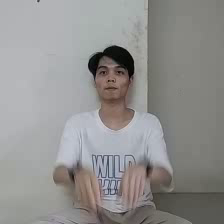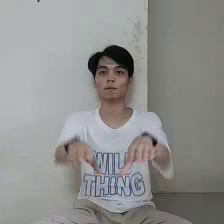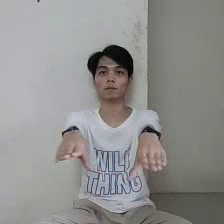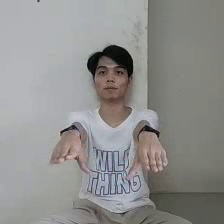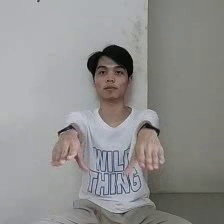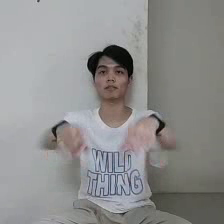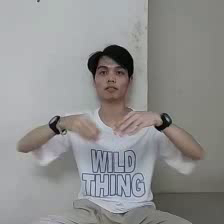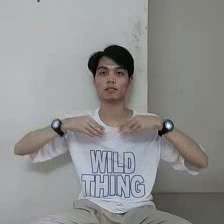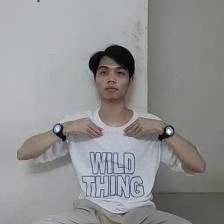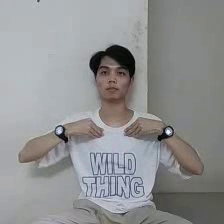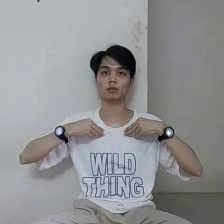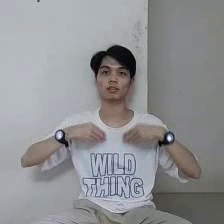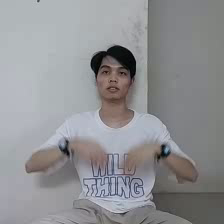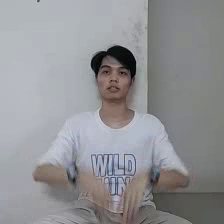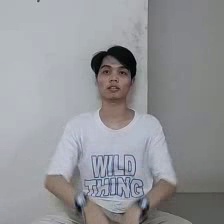Chấp nhận